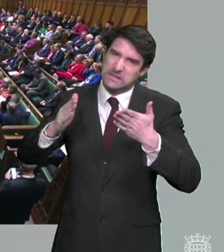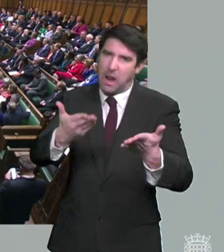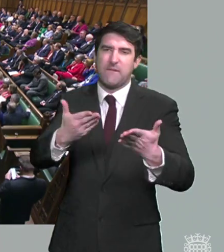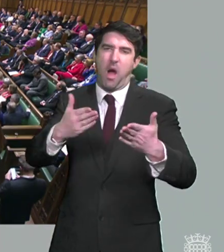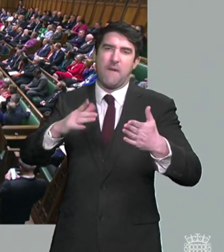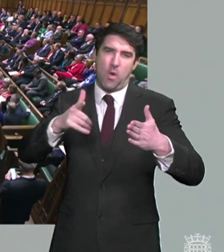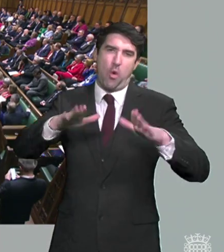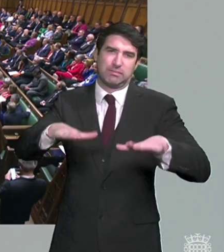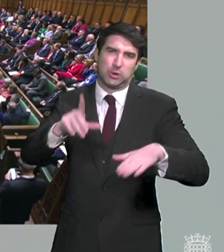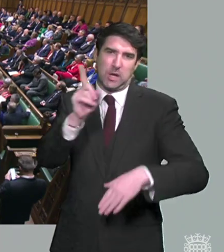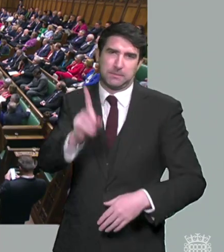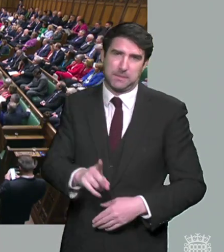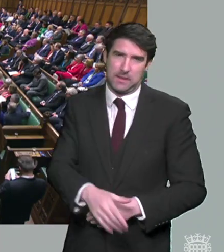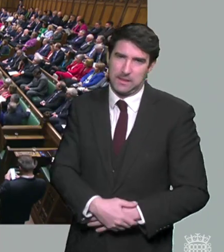I call the Leader of the Opposition.